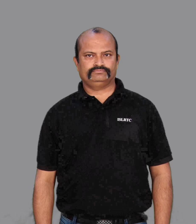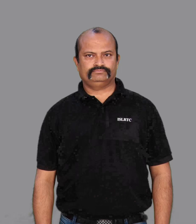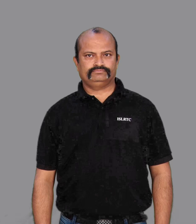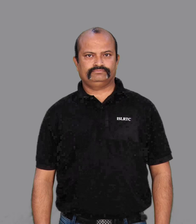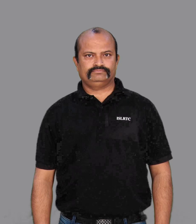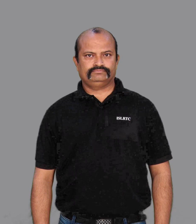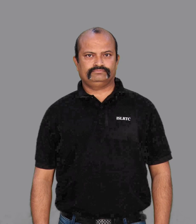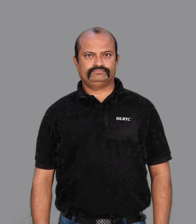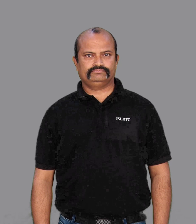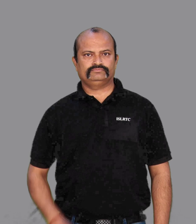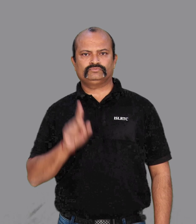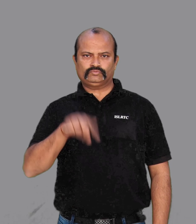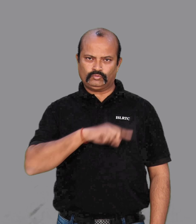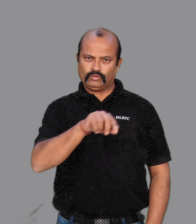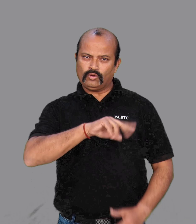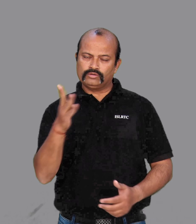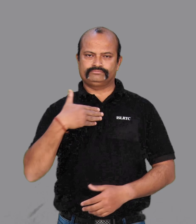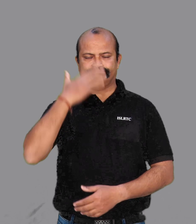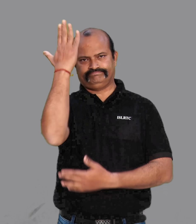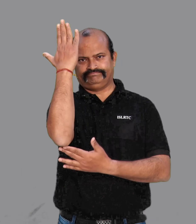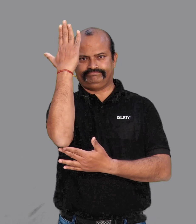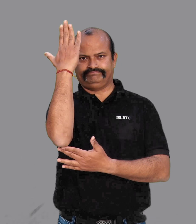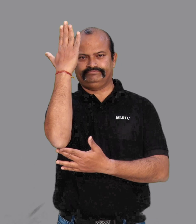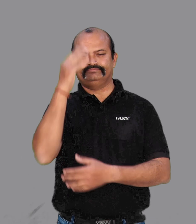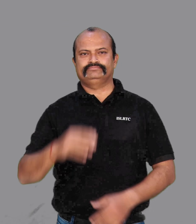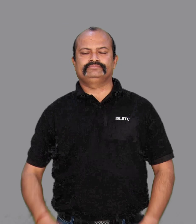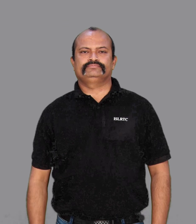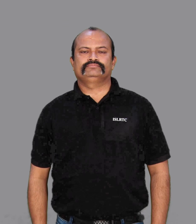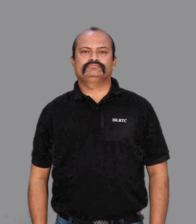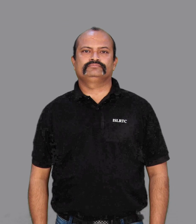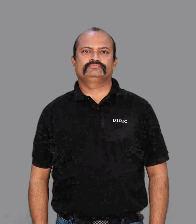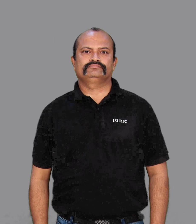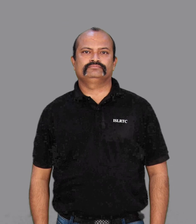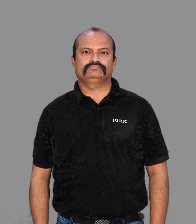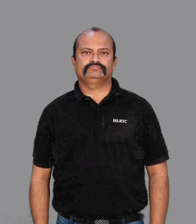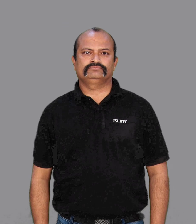Confess